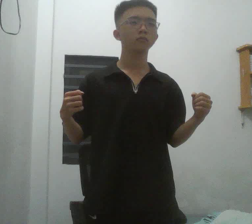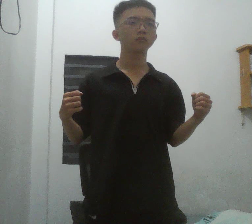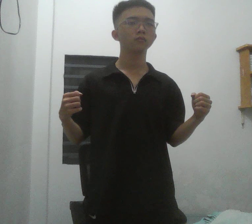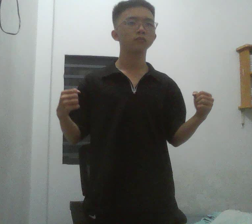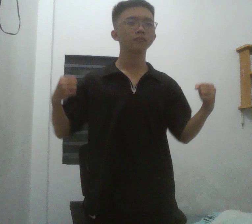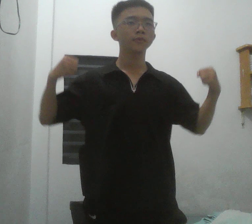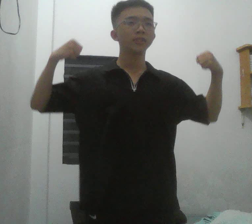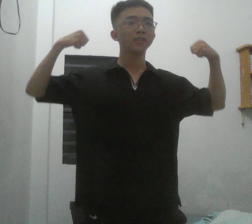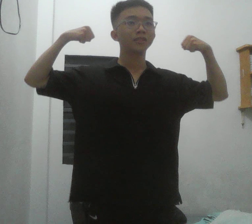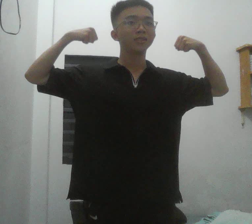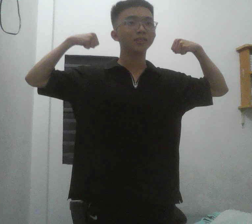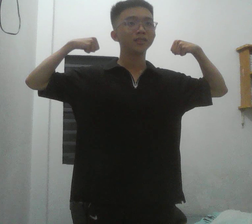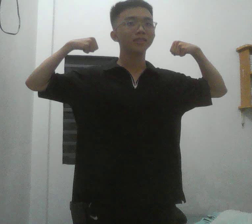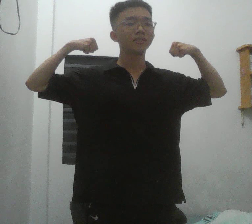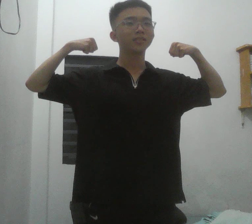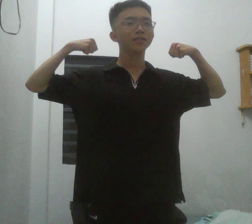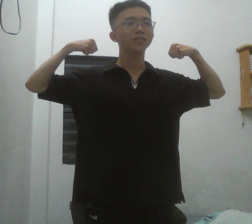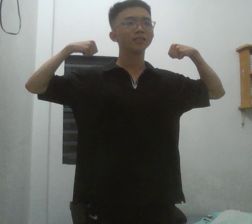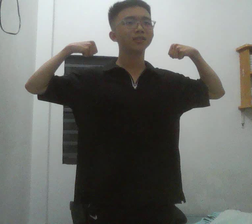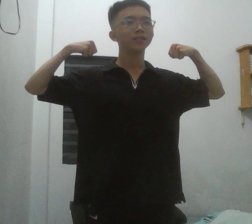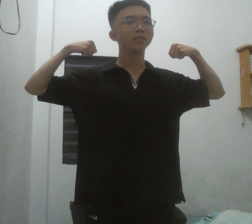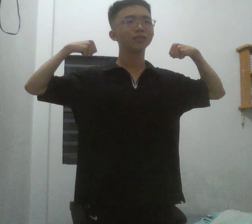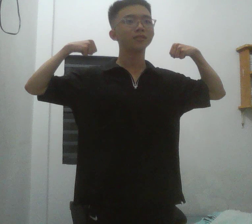minh khoe